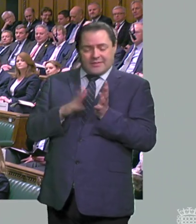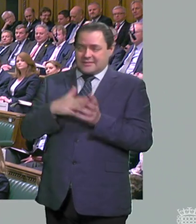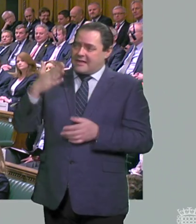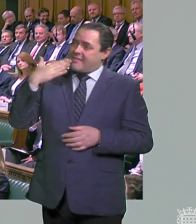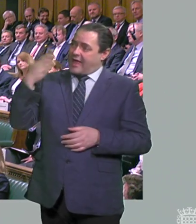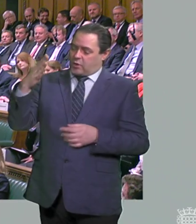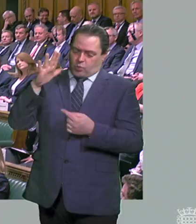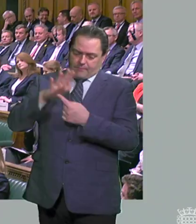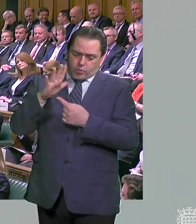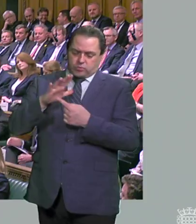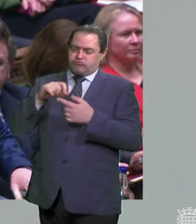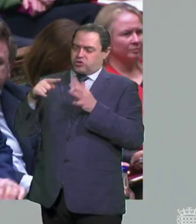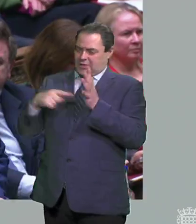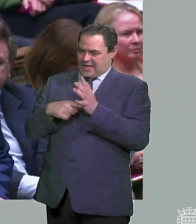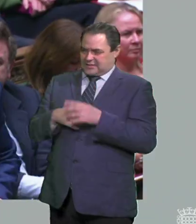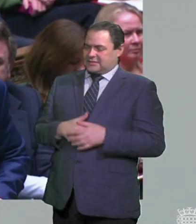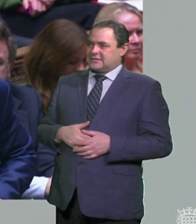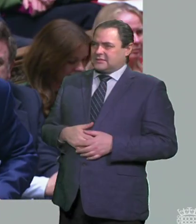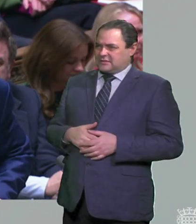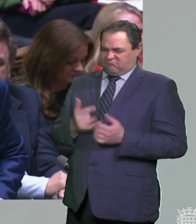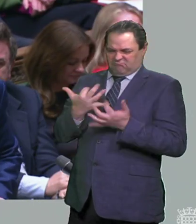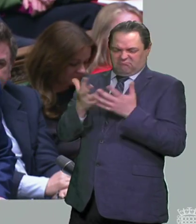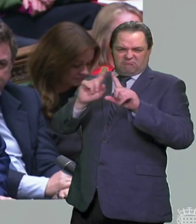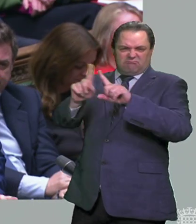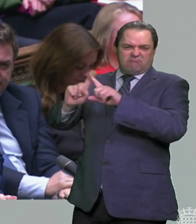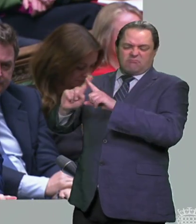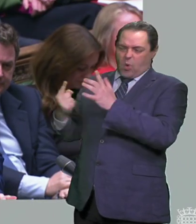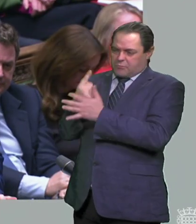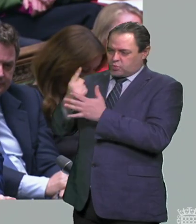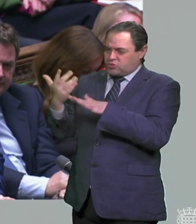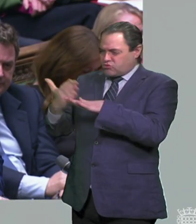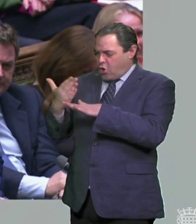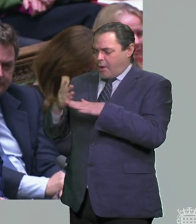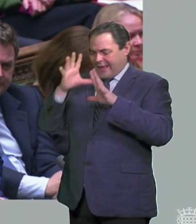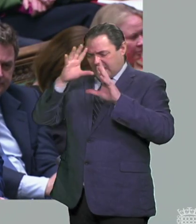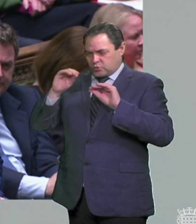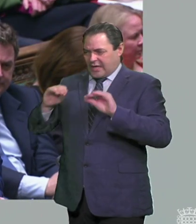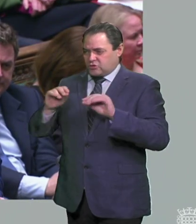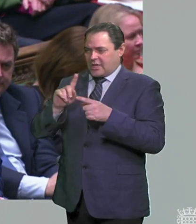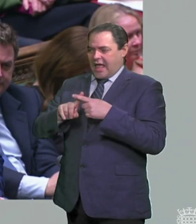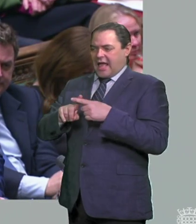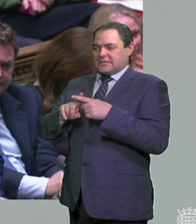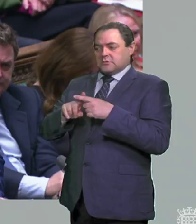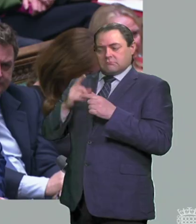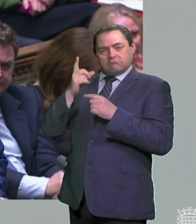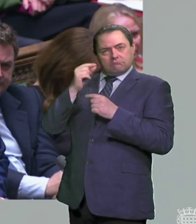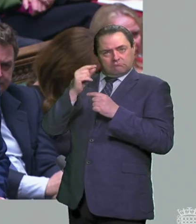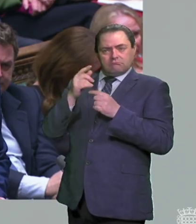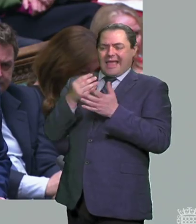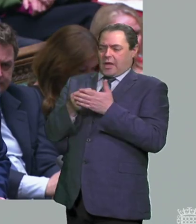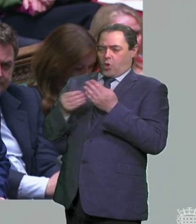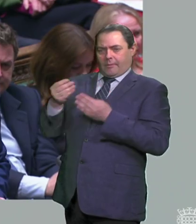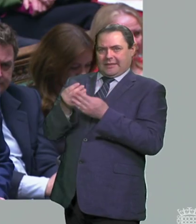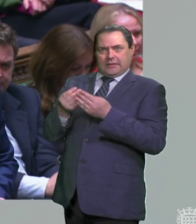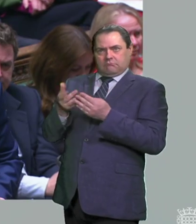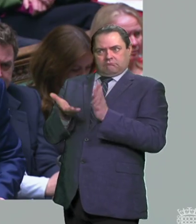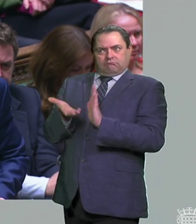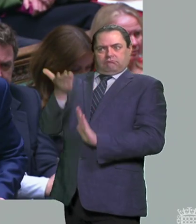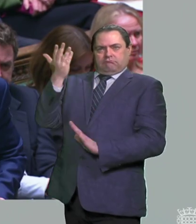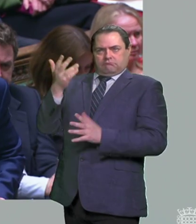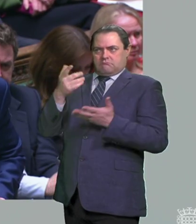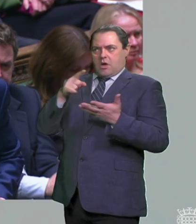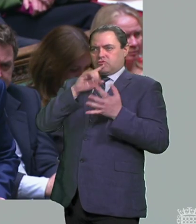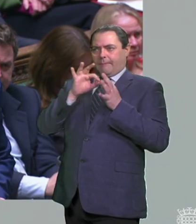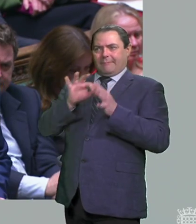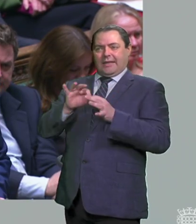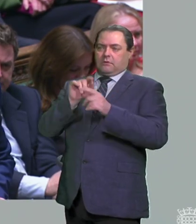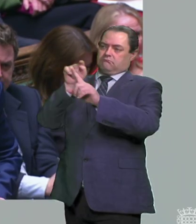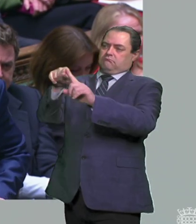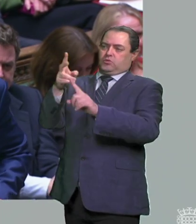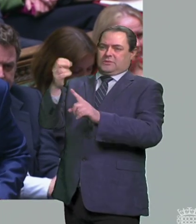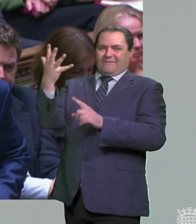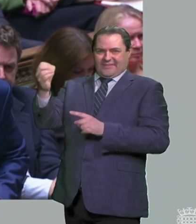This is a hugely important project with all sorts of opportunities, such as jobs and education, and with a projected increase in economic output of over £100 billion by 2050 .